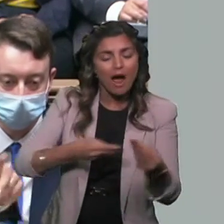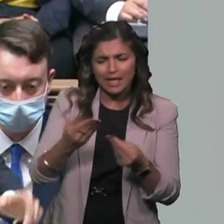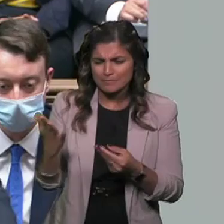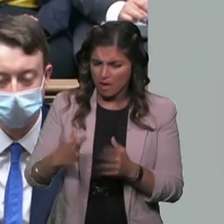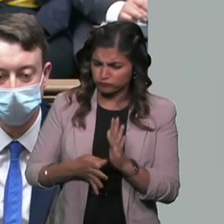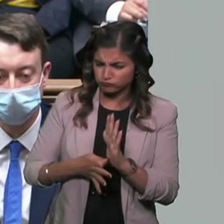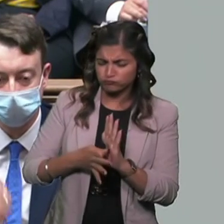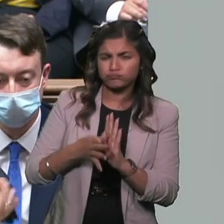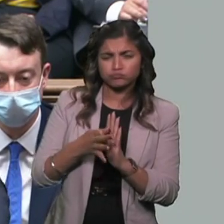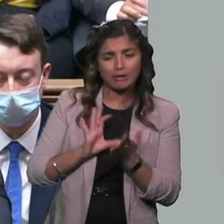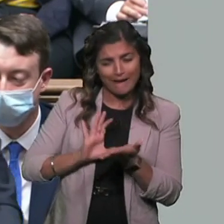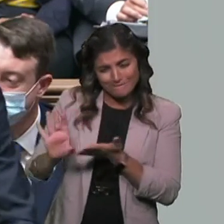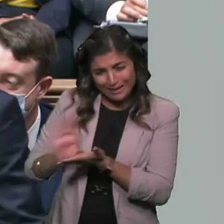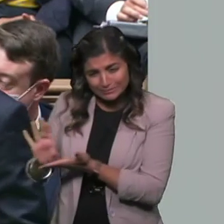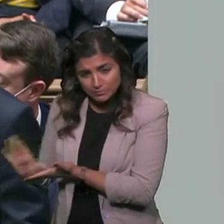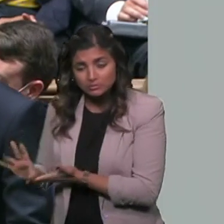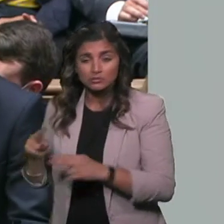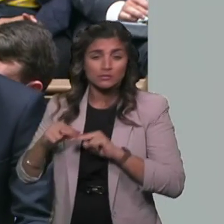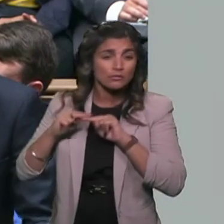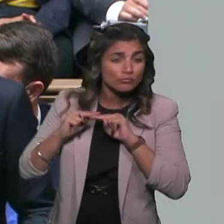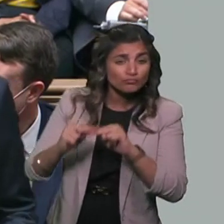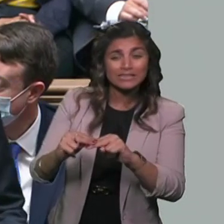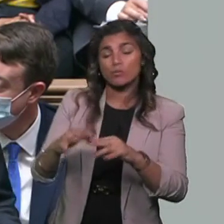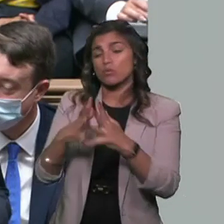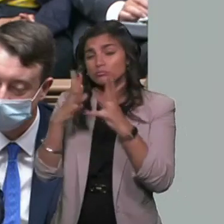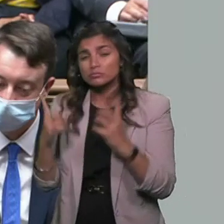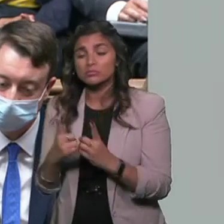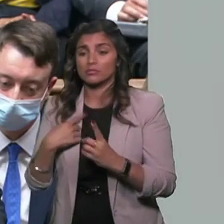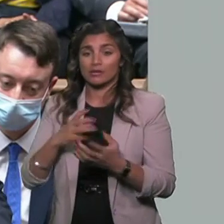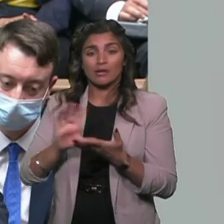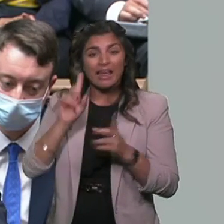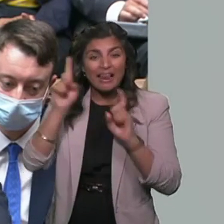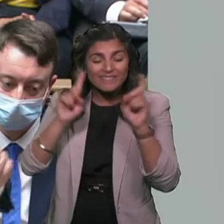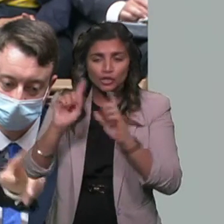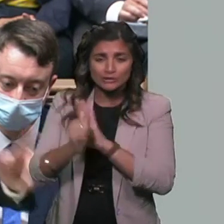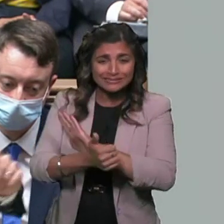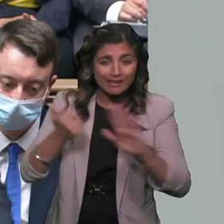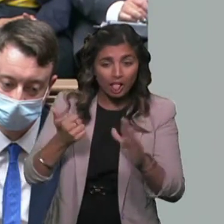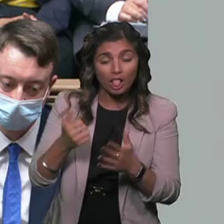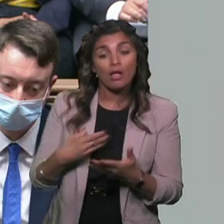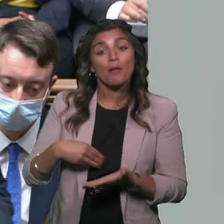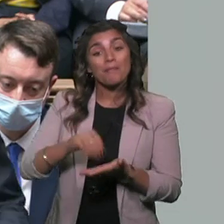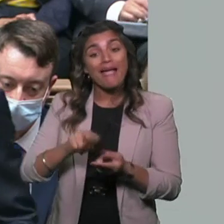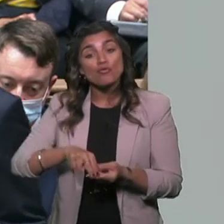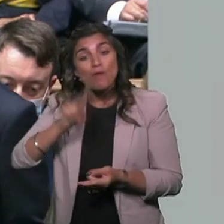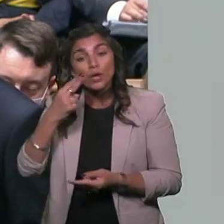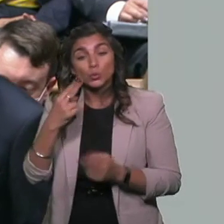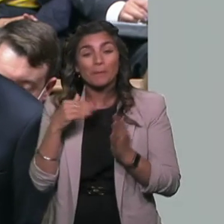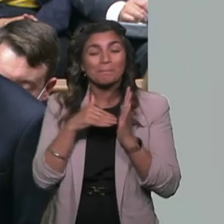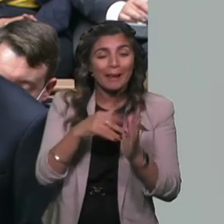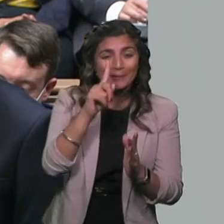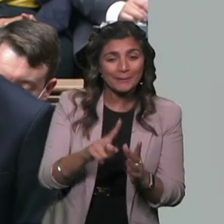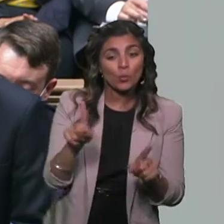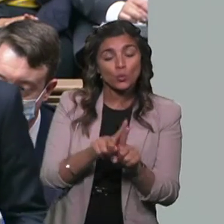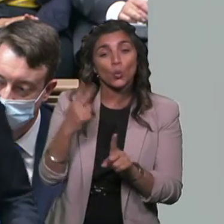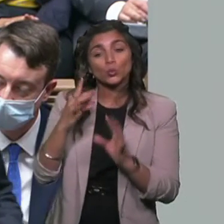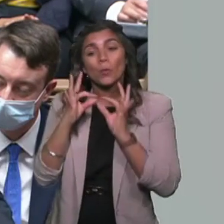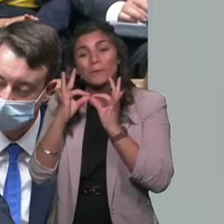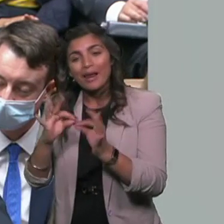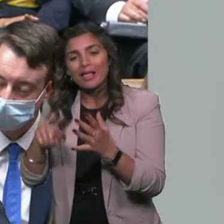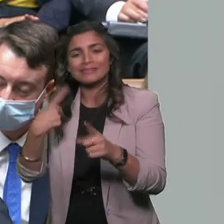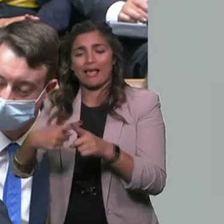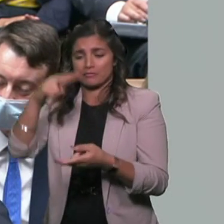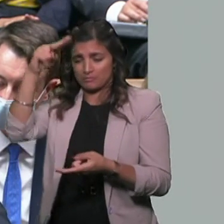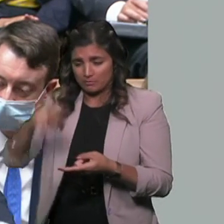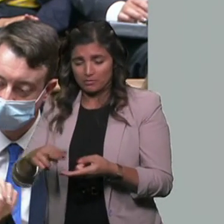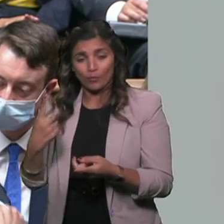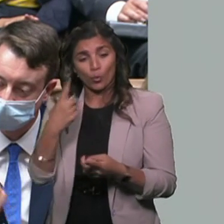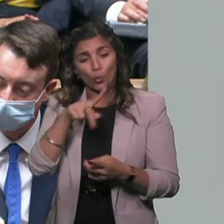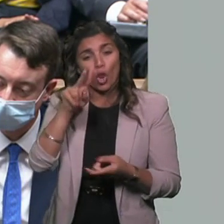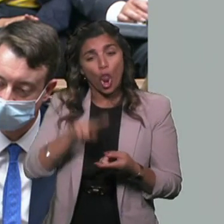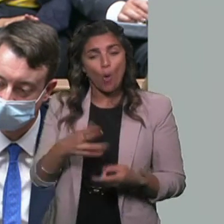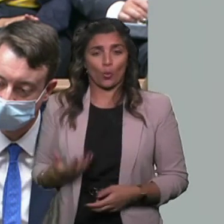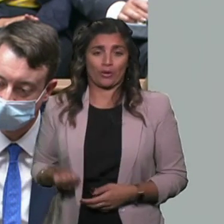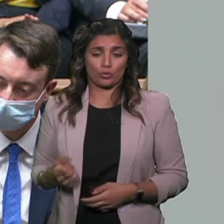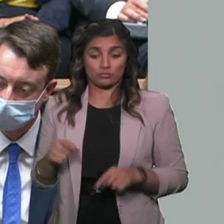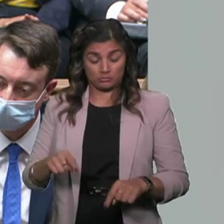a better place, more investment in infrastructure, innovation and skills, a pay rise for over 2 million people, and a £2 billion tax cut for the lowest paid.